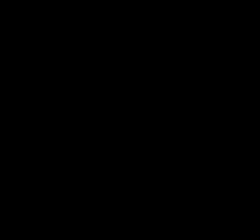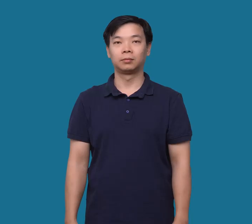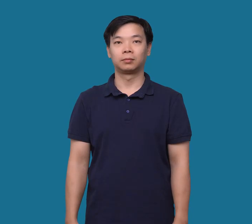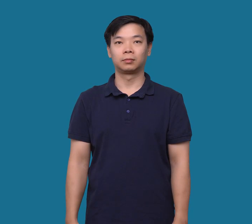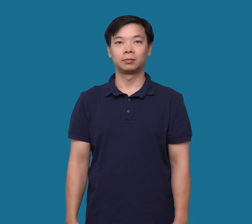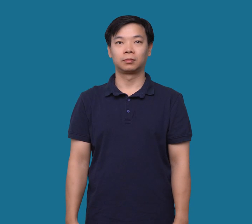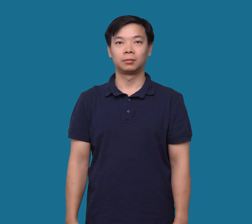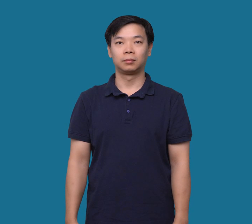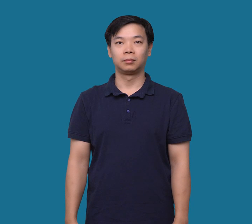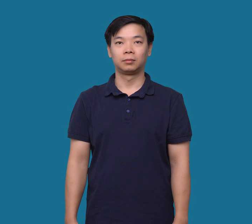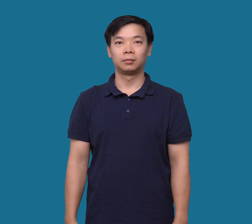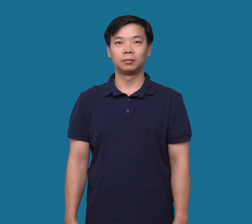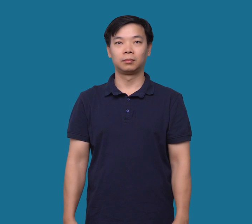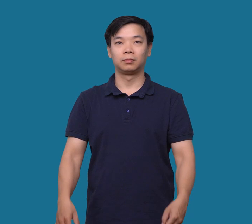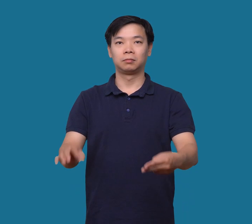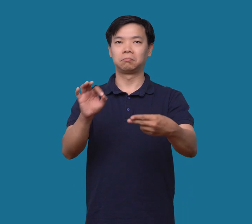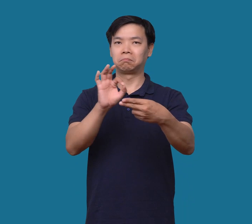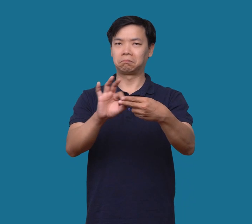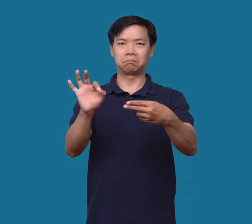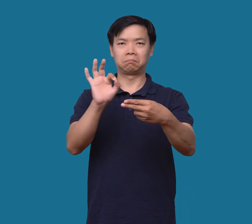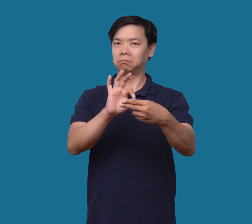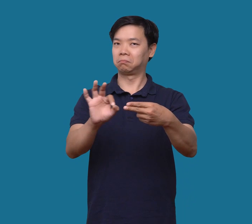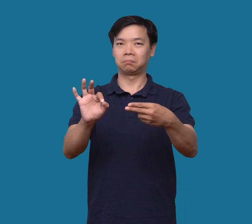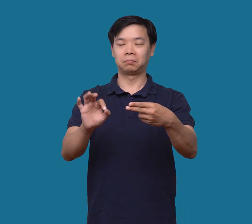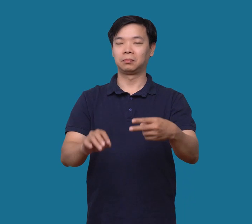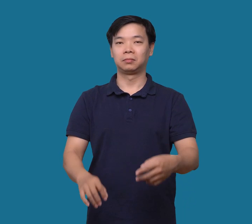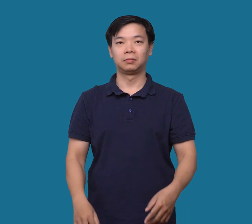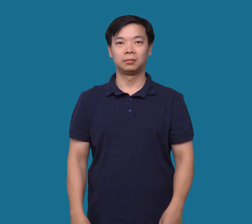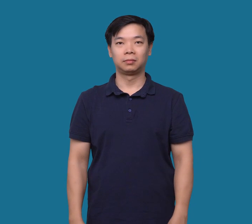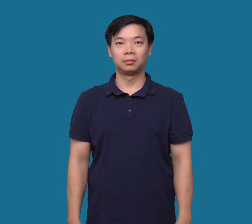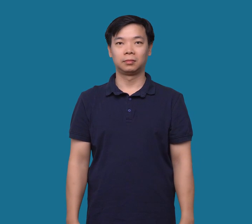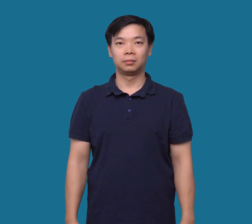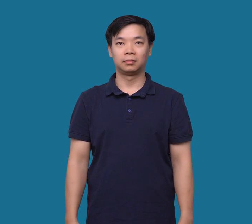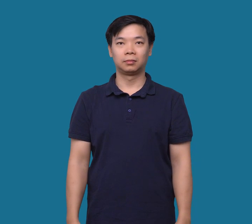vấn đề